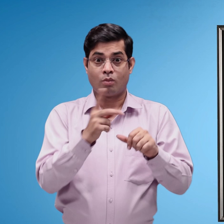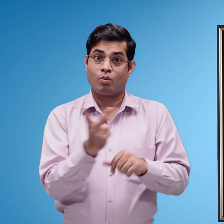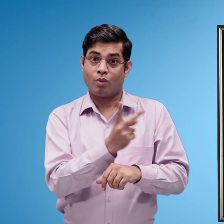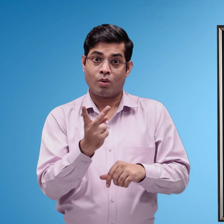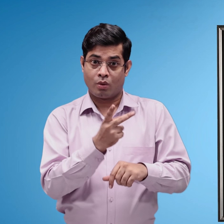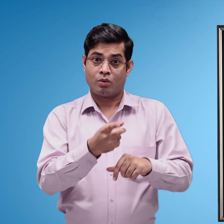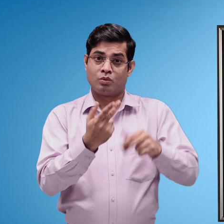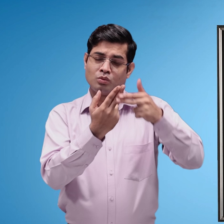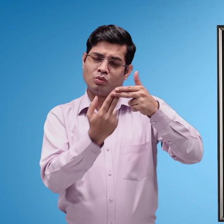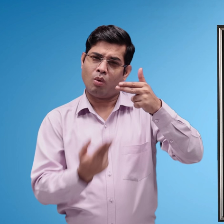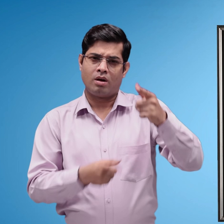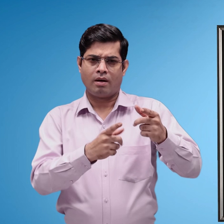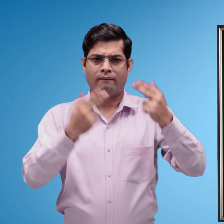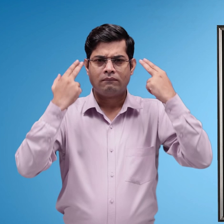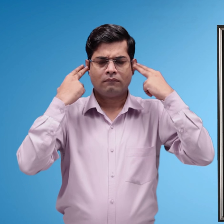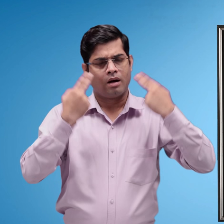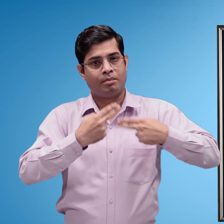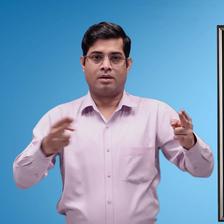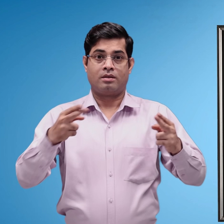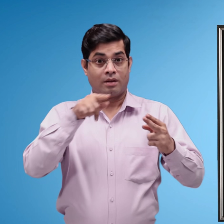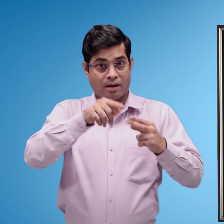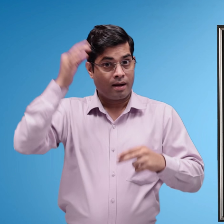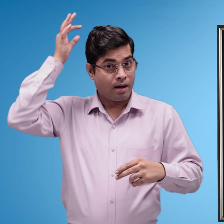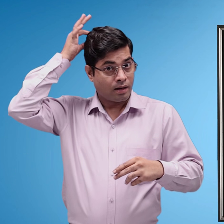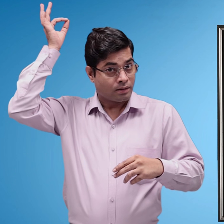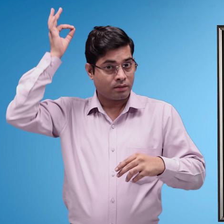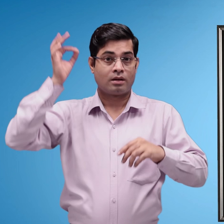are two famous Sanskrit epics.